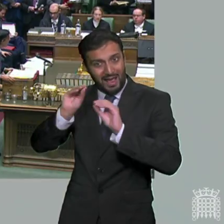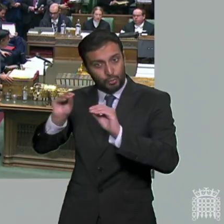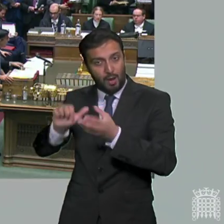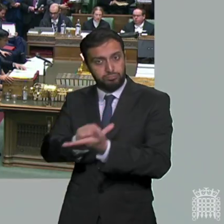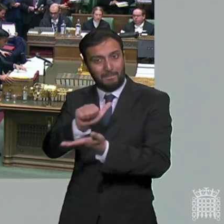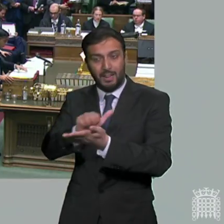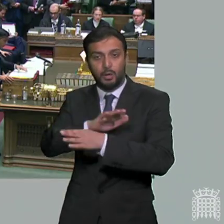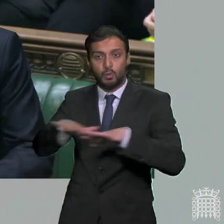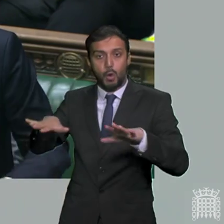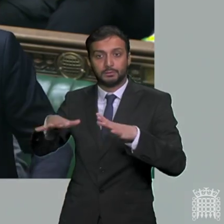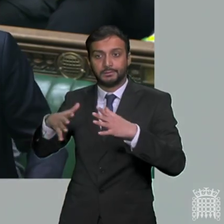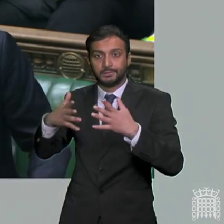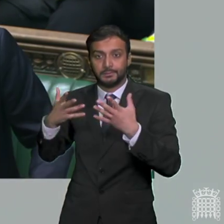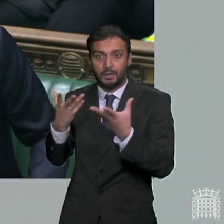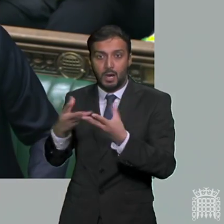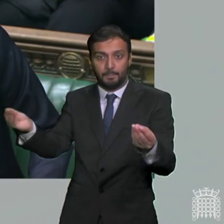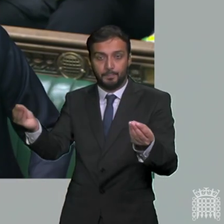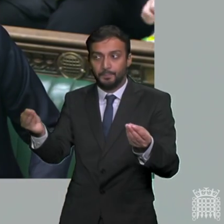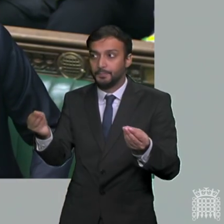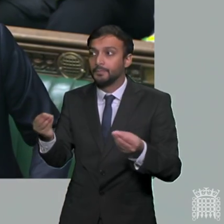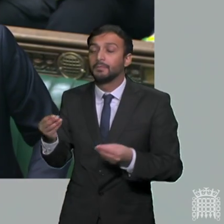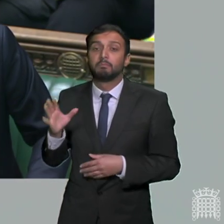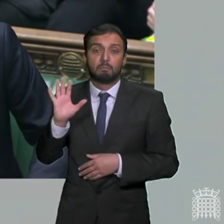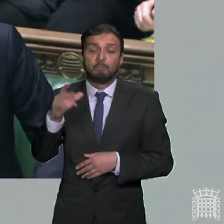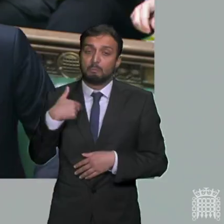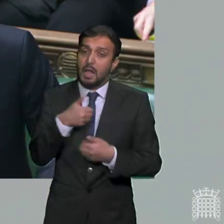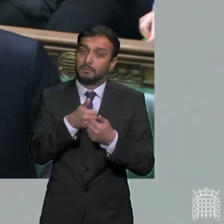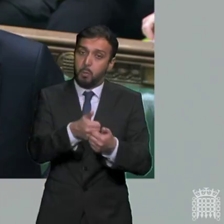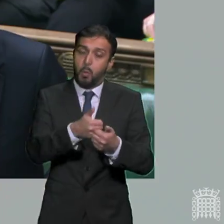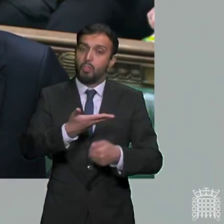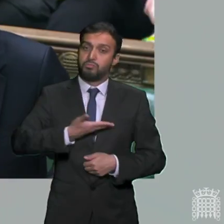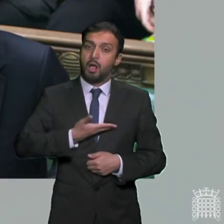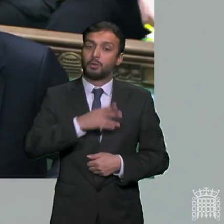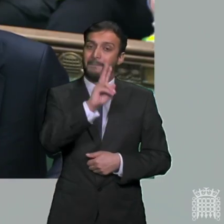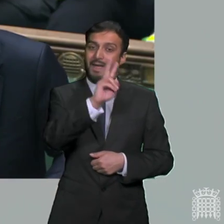We support the right of parents to home-educate their children and we know that many do well.